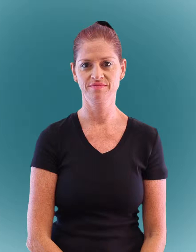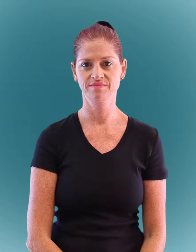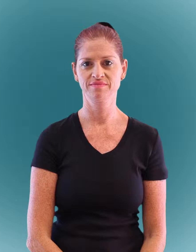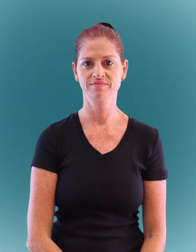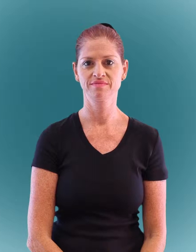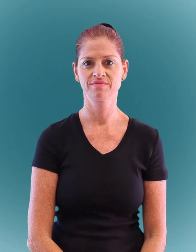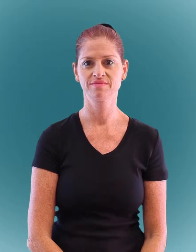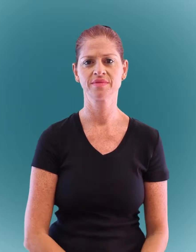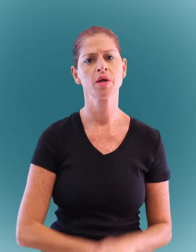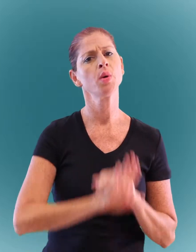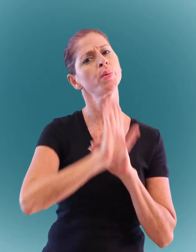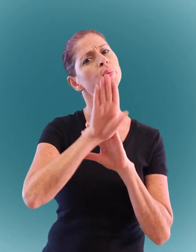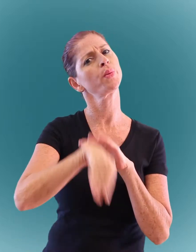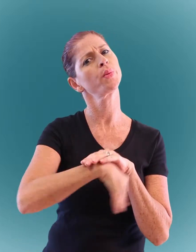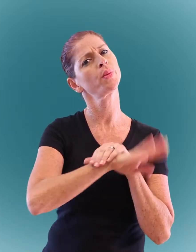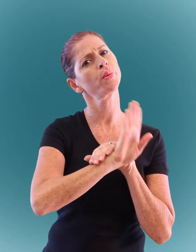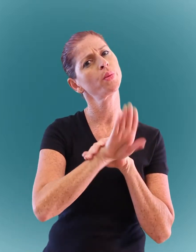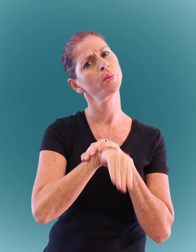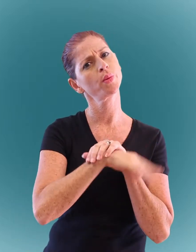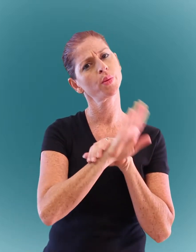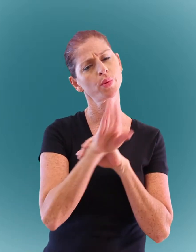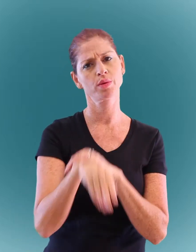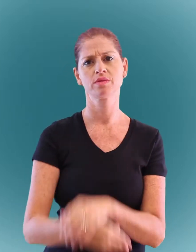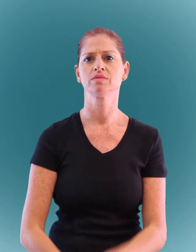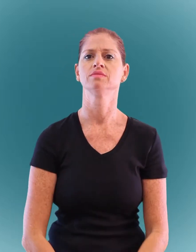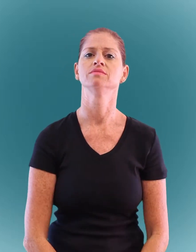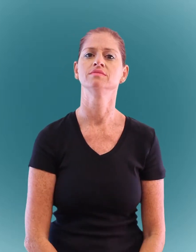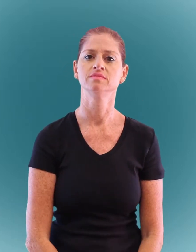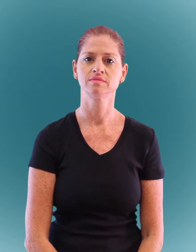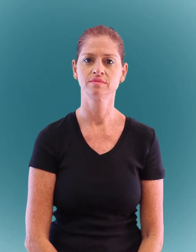ריק